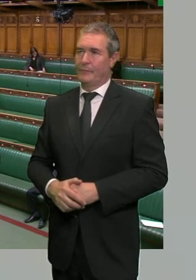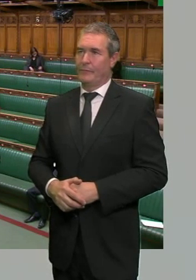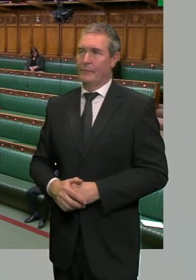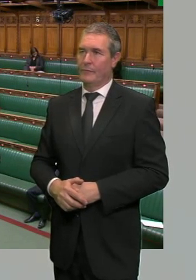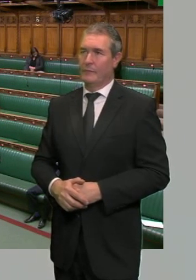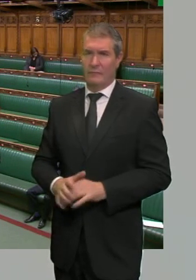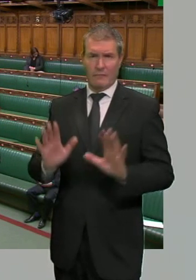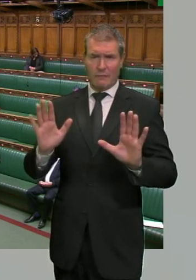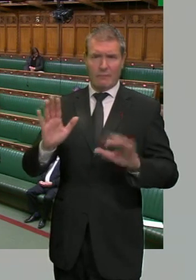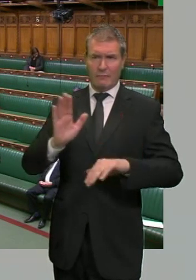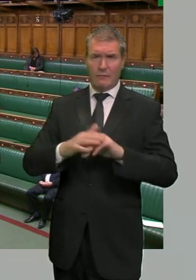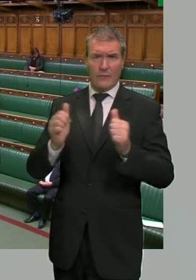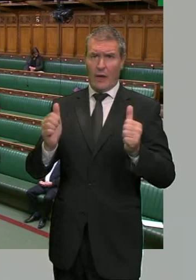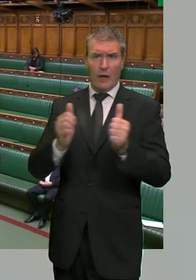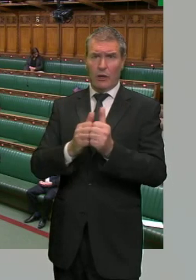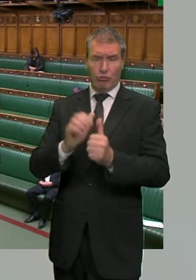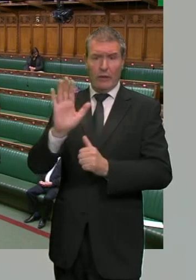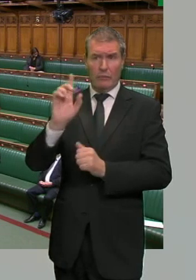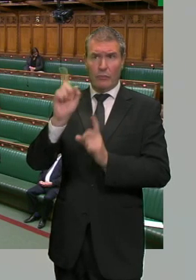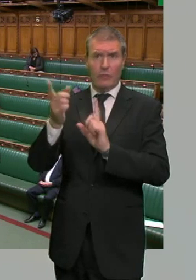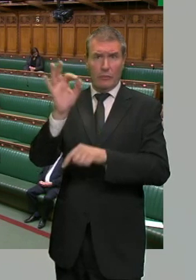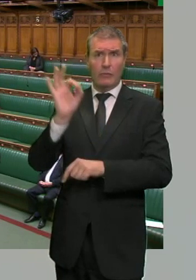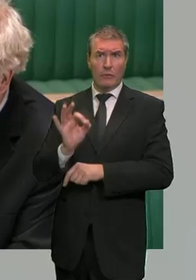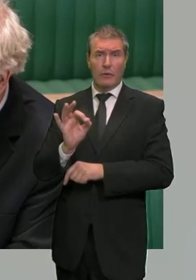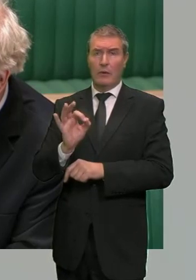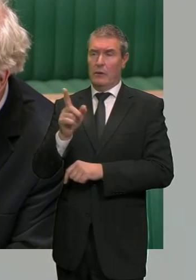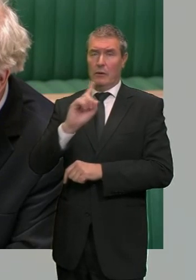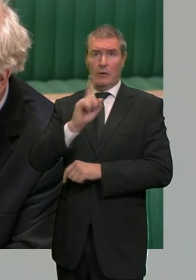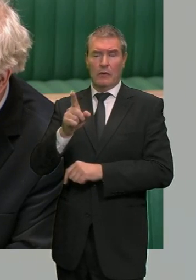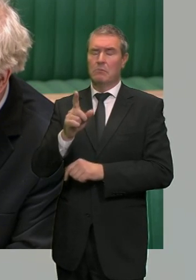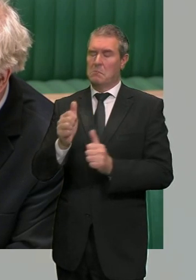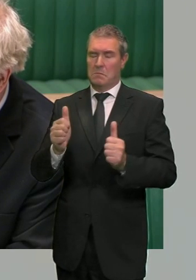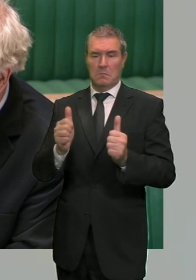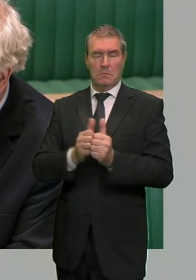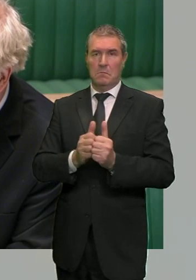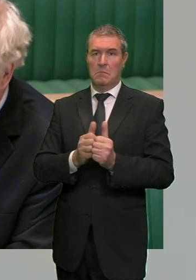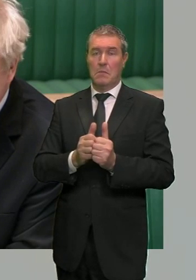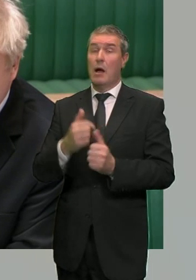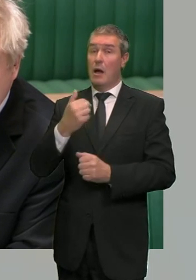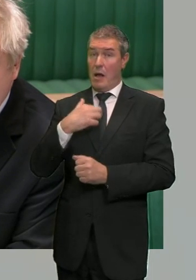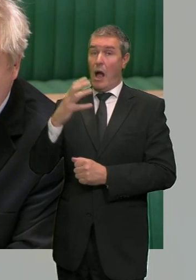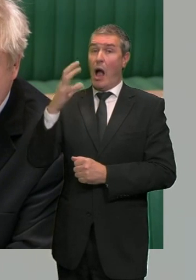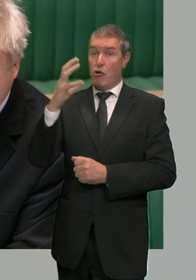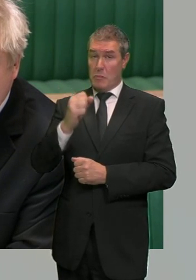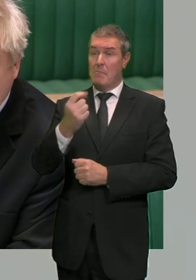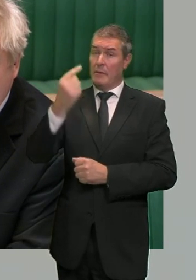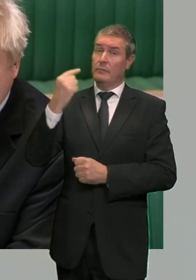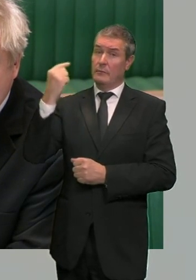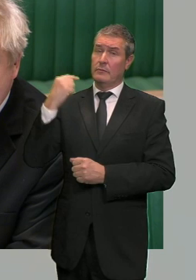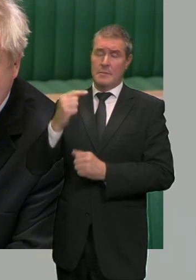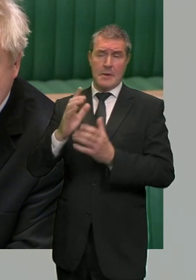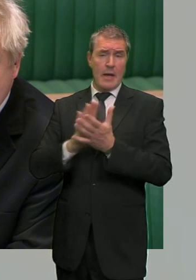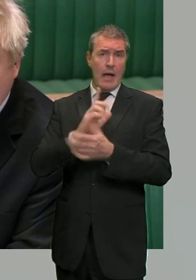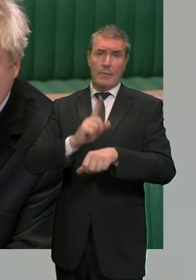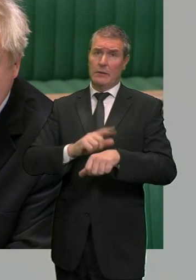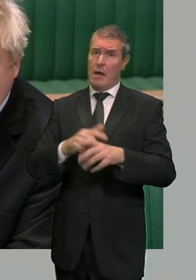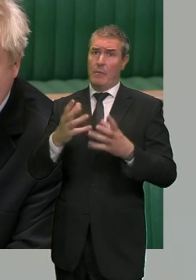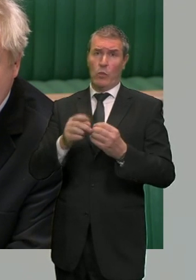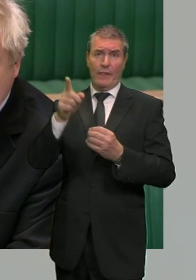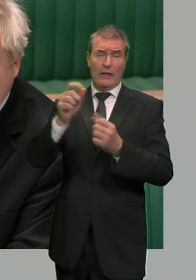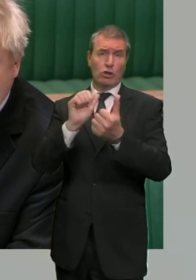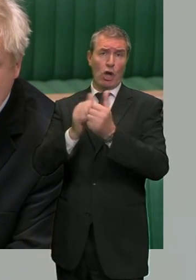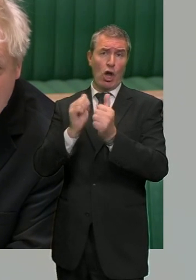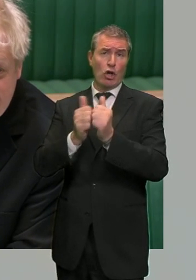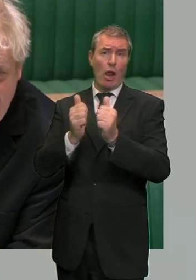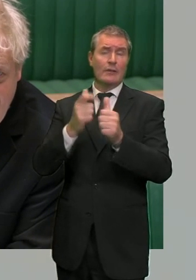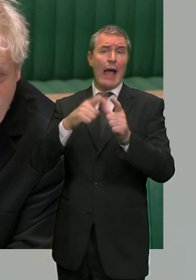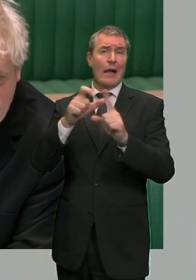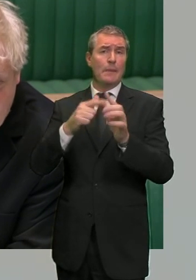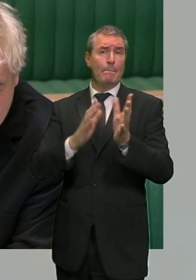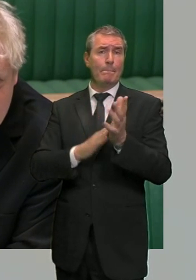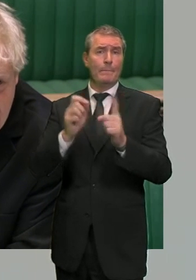I have a high regard for the honourable Gentleman and, indeed, remember happy times with his colleague Adam Price.